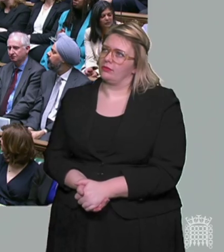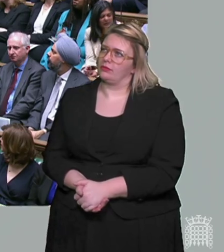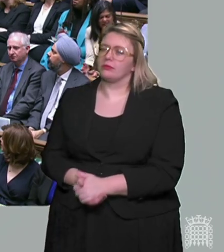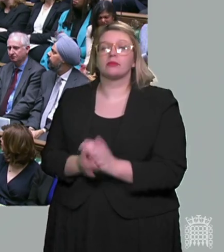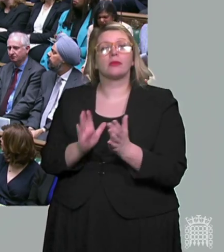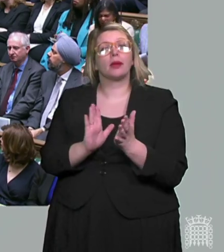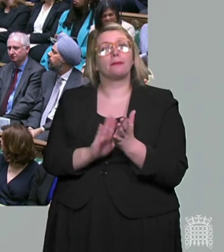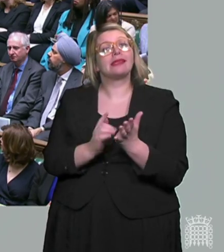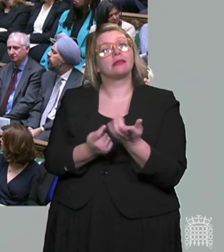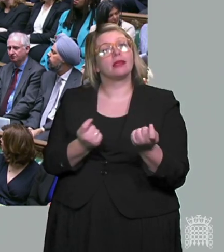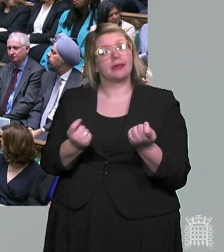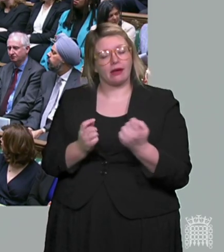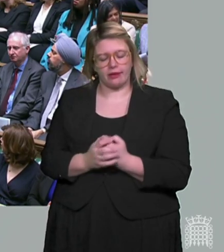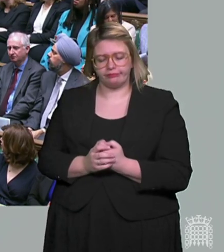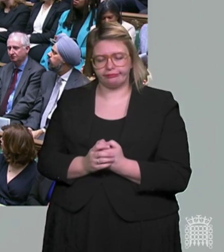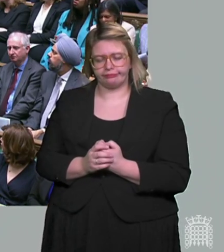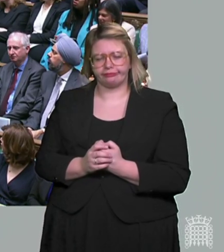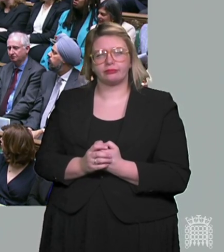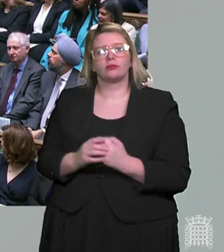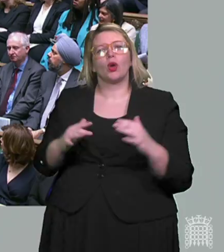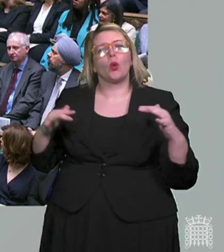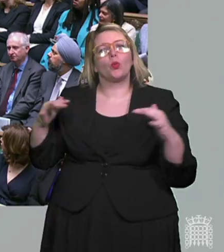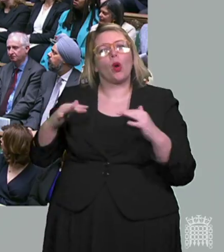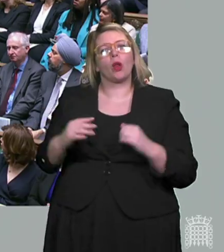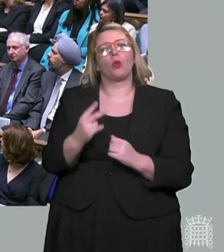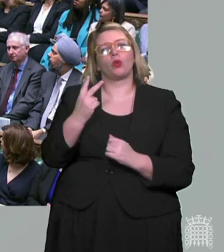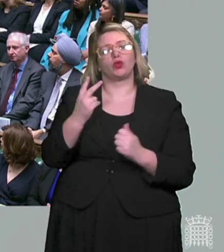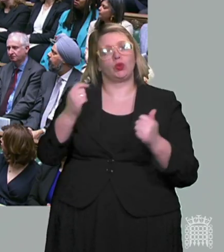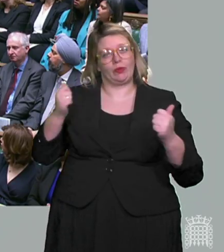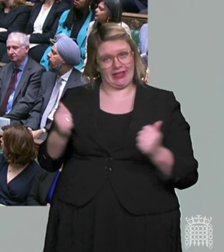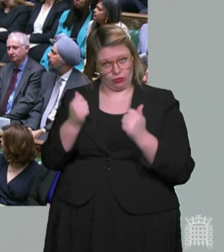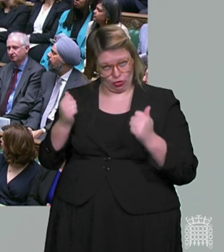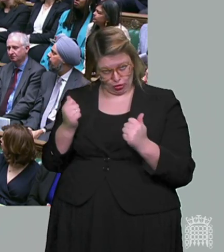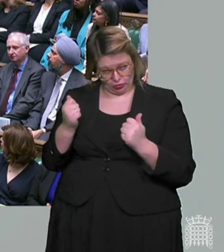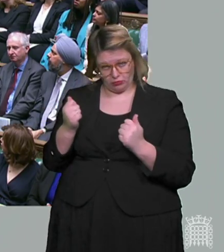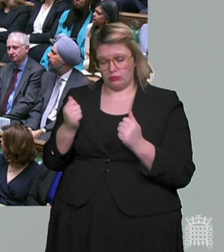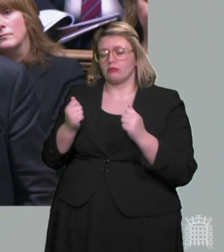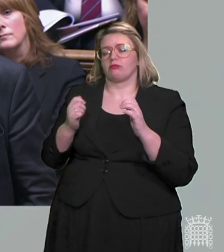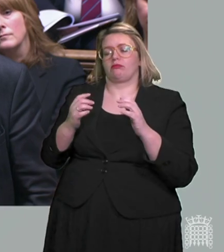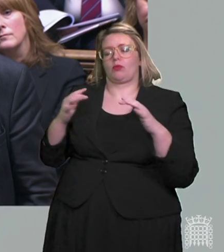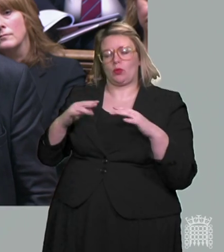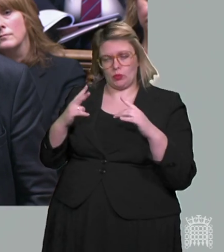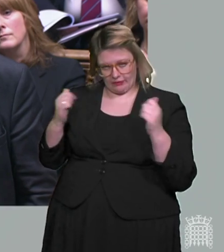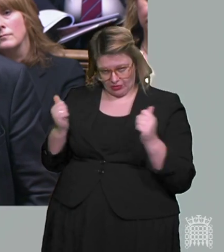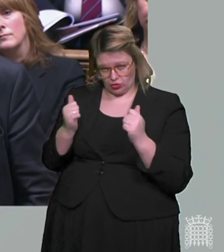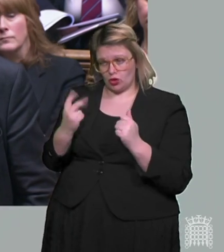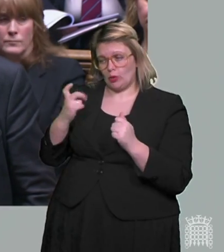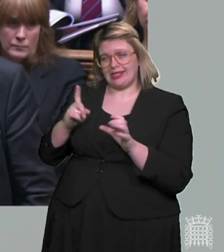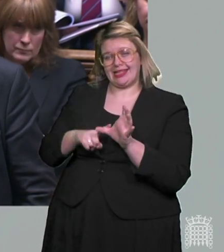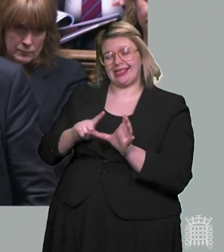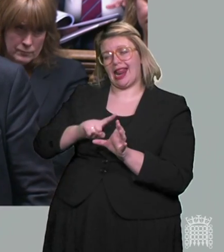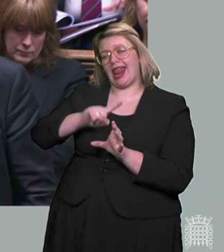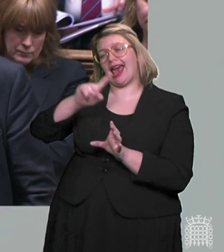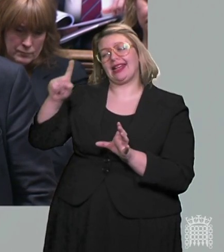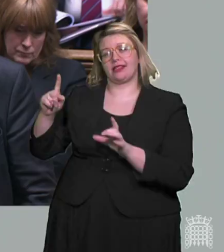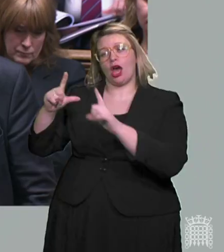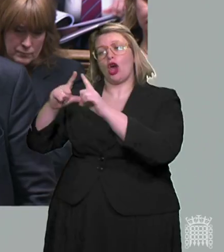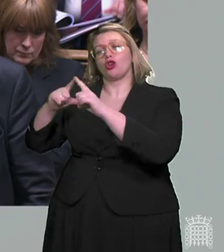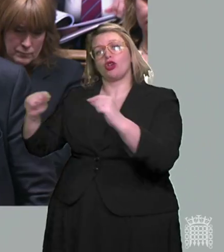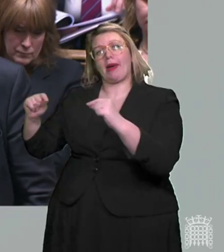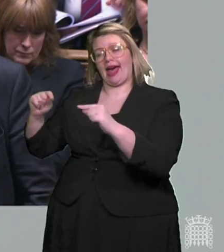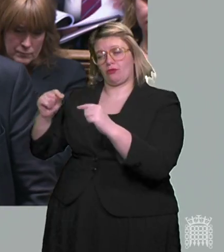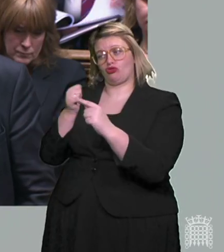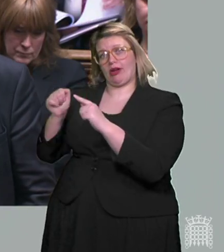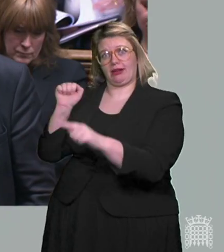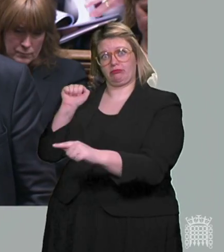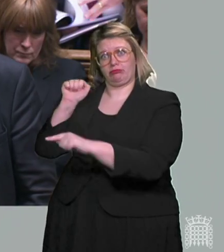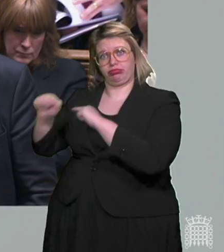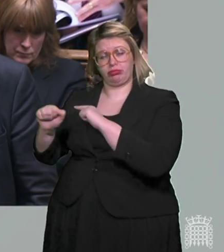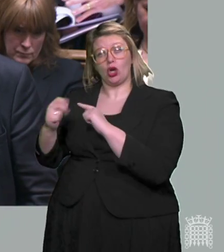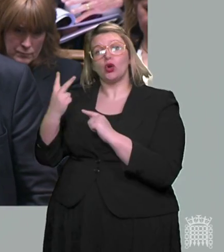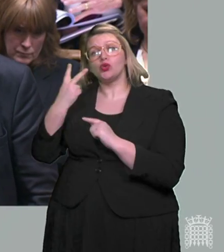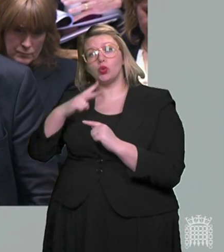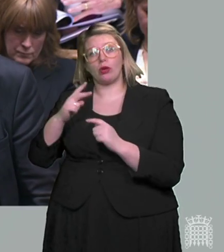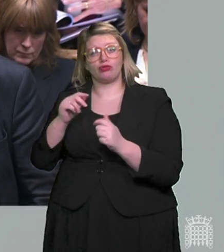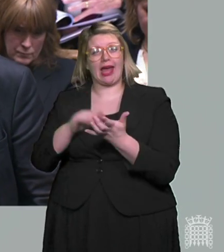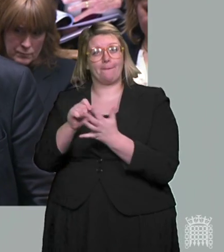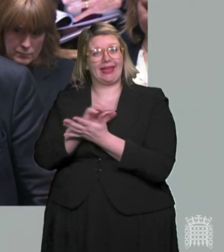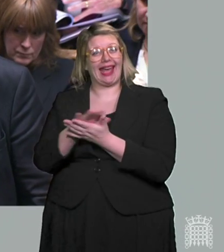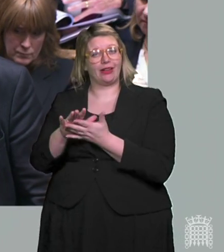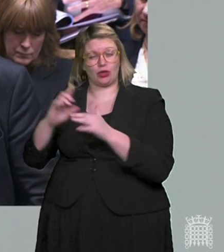Twenty years after defeat in the second world war, the first Japanese bullet train travelled the 300 miles from Tokyo to Osaka at 200 mph.